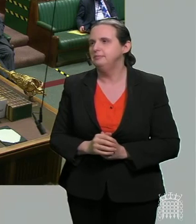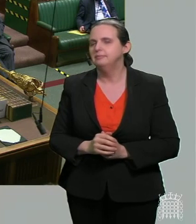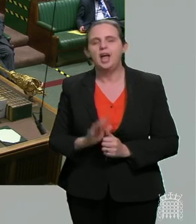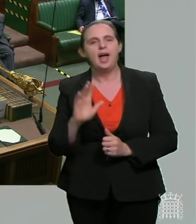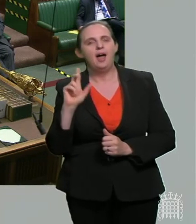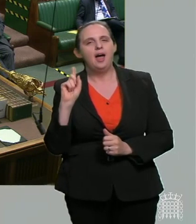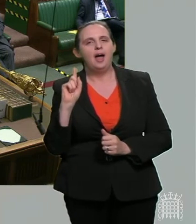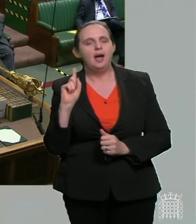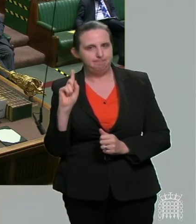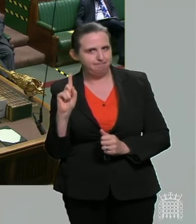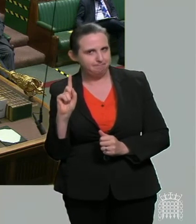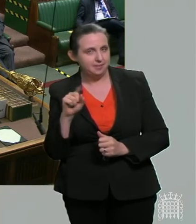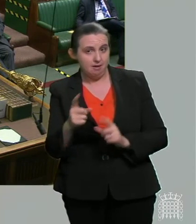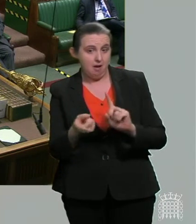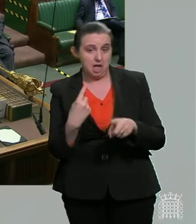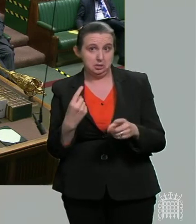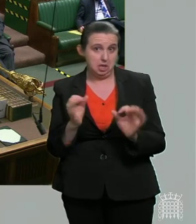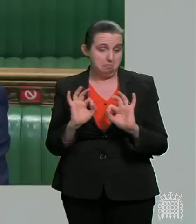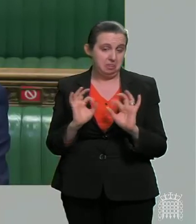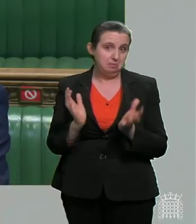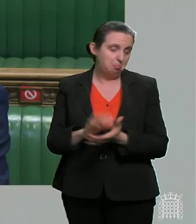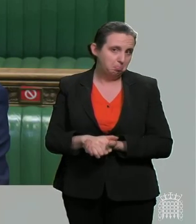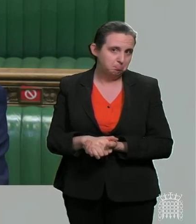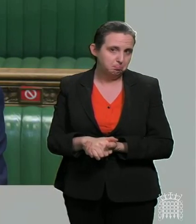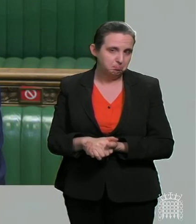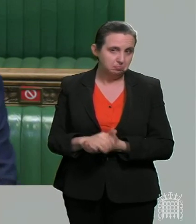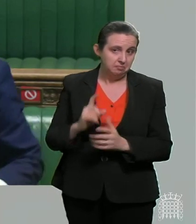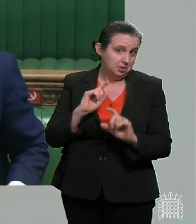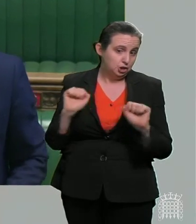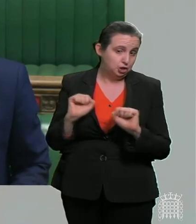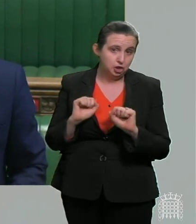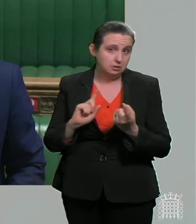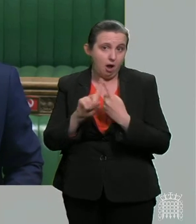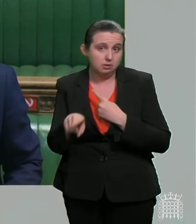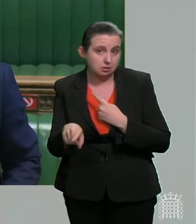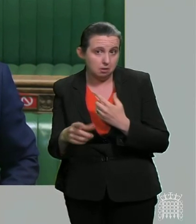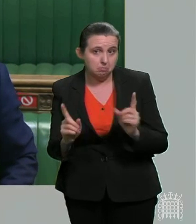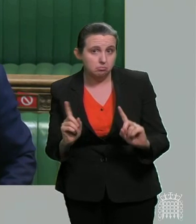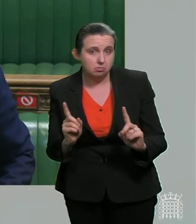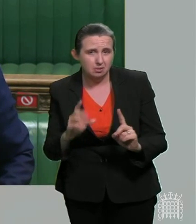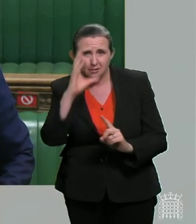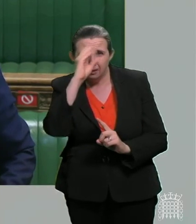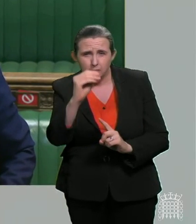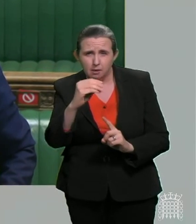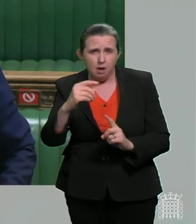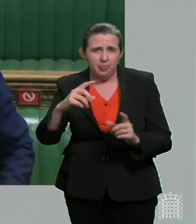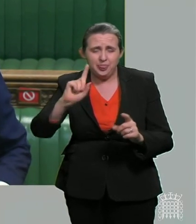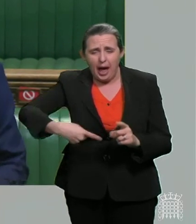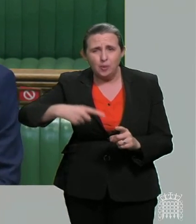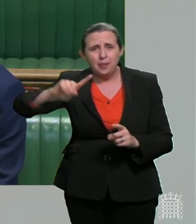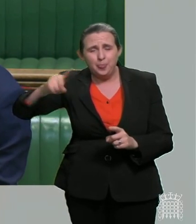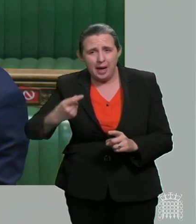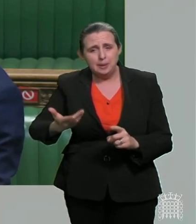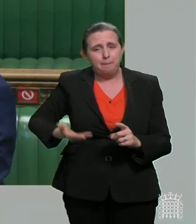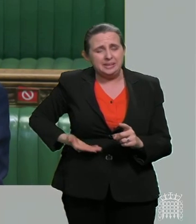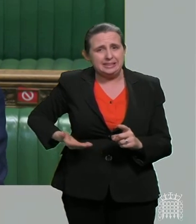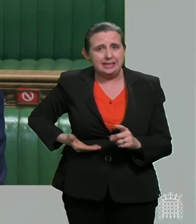I think that answer was that the Prime Minister cannot give an answer yet, but hundreds of thousands of businesses are affected by this.